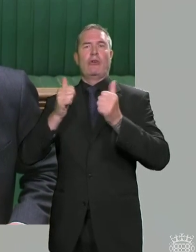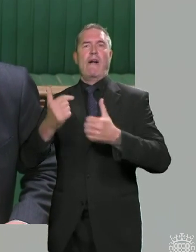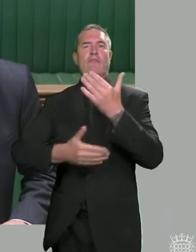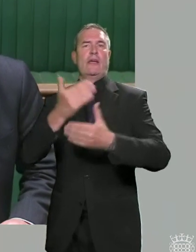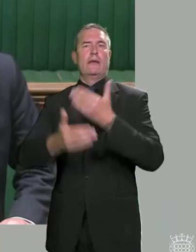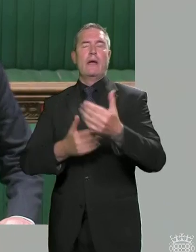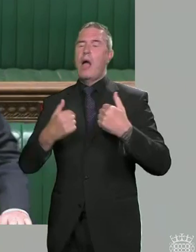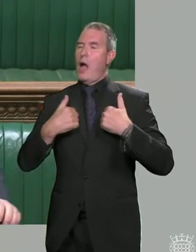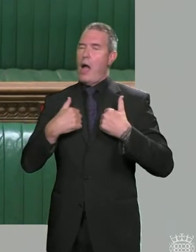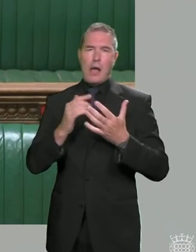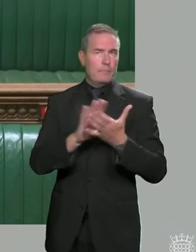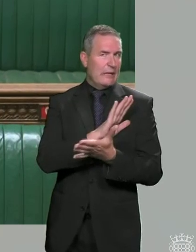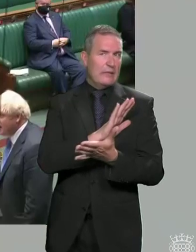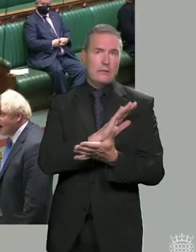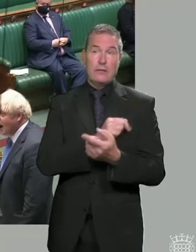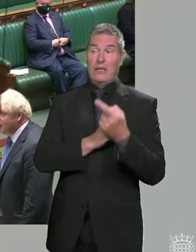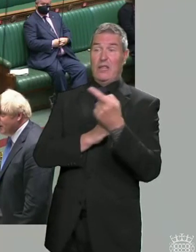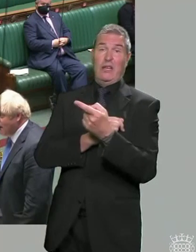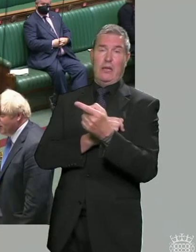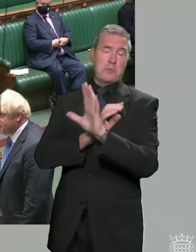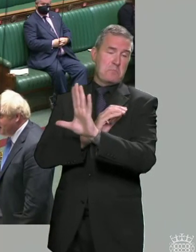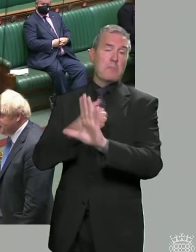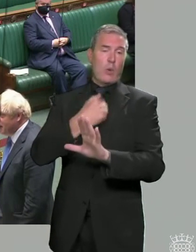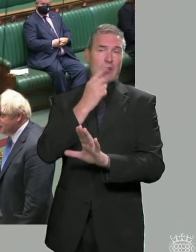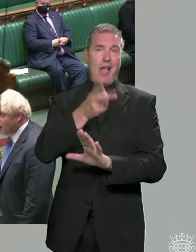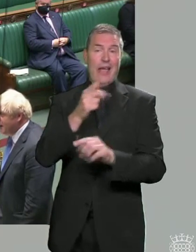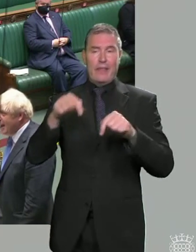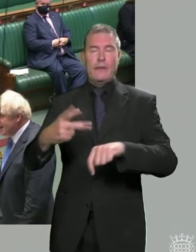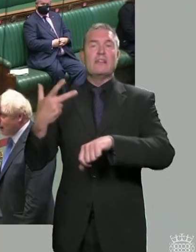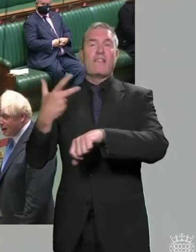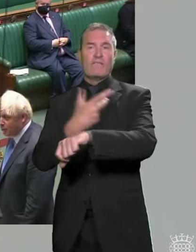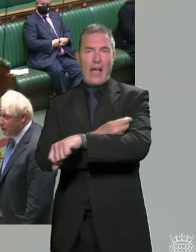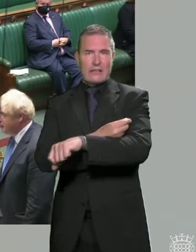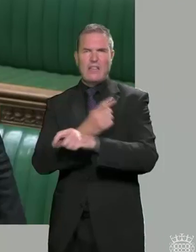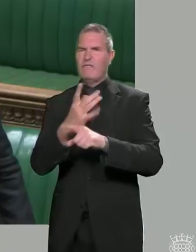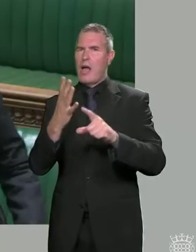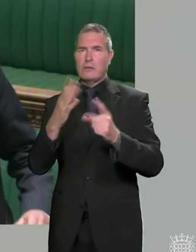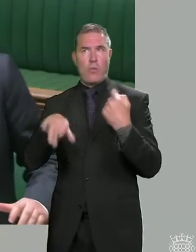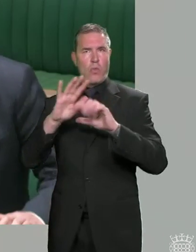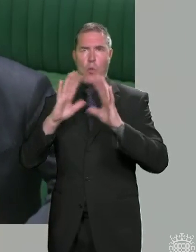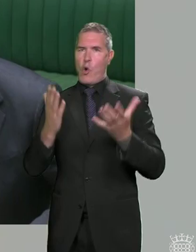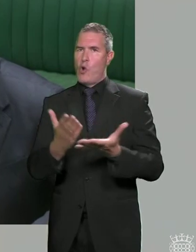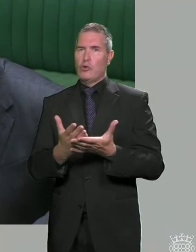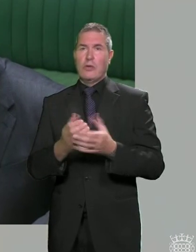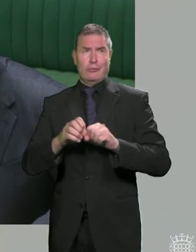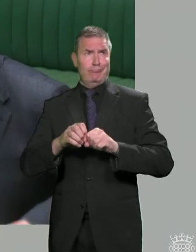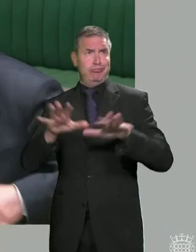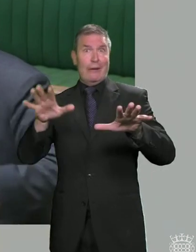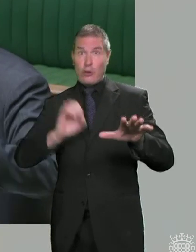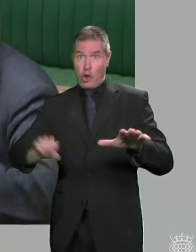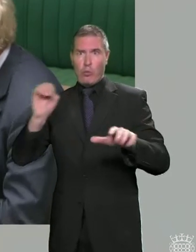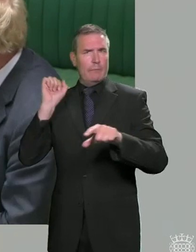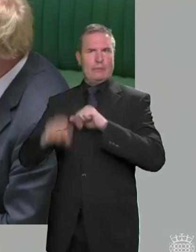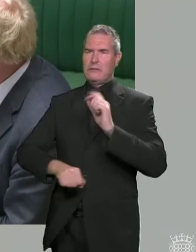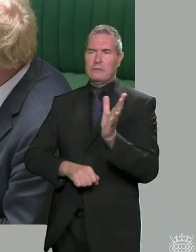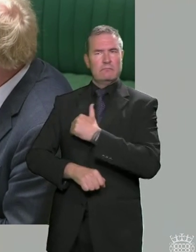I am very pleased, and he should say it again, that we have one of the fastest vaccine roll-outs anywhere in the world—certainly the fastest in Europe.